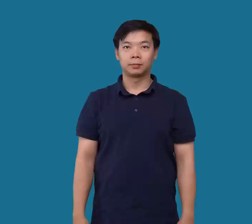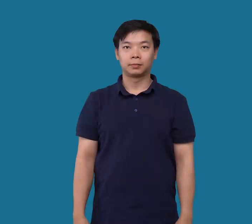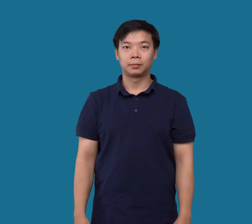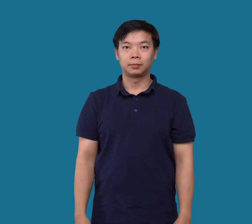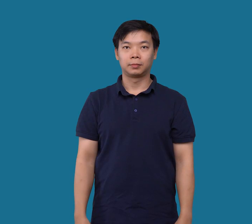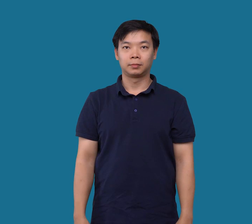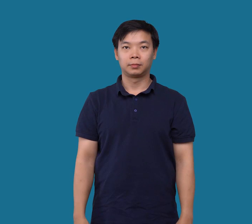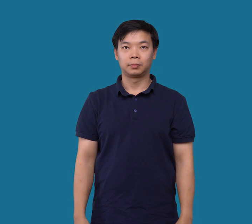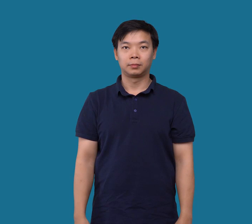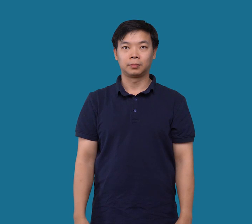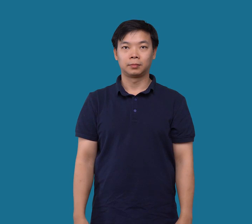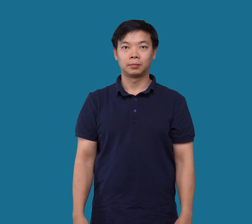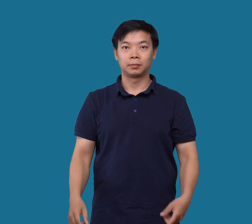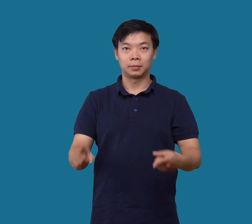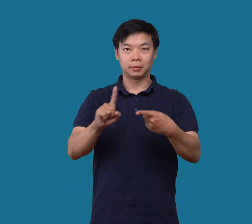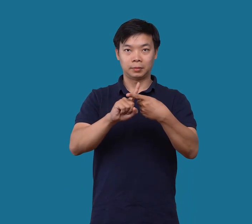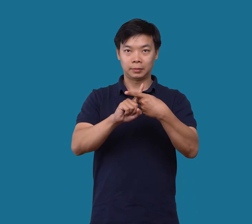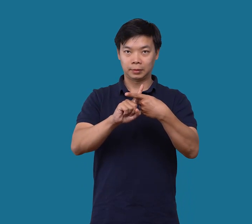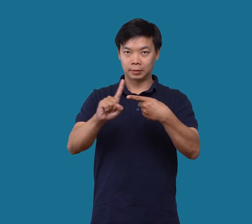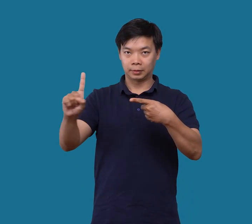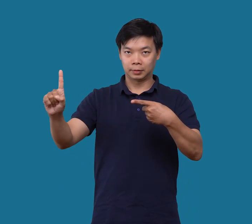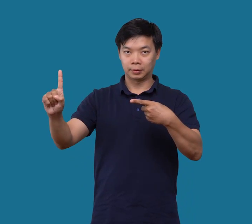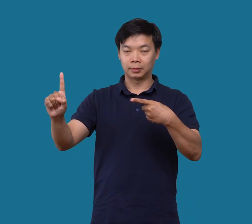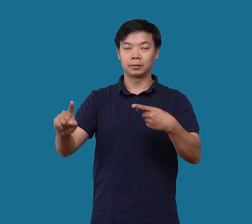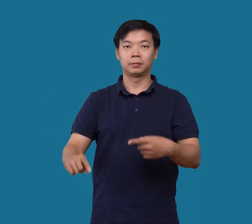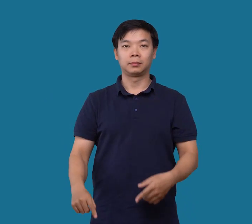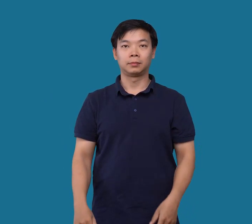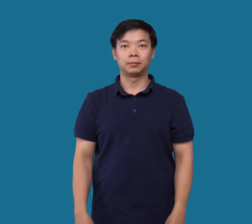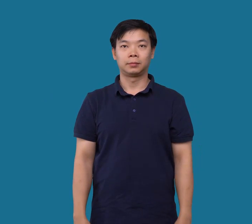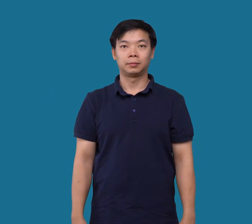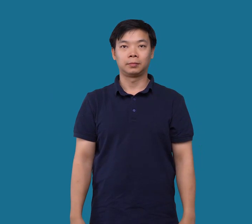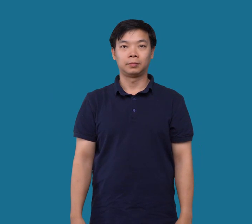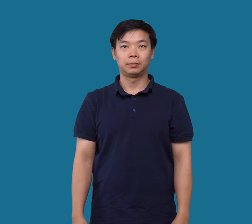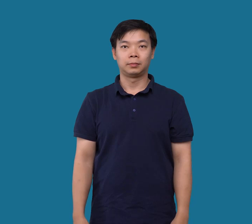giá trị